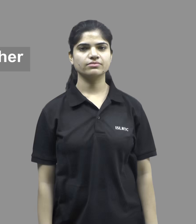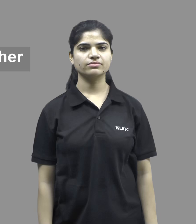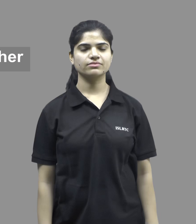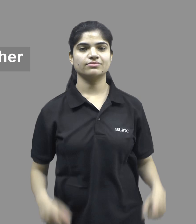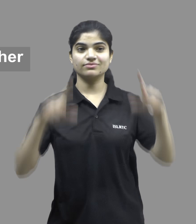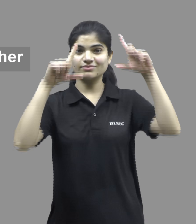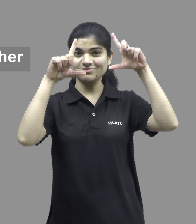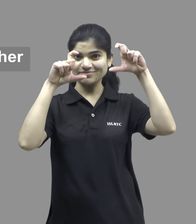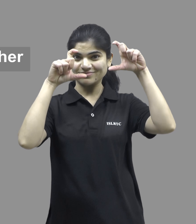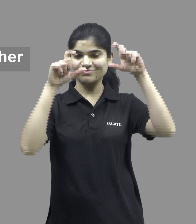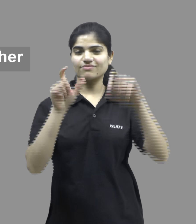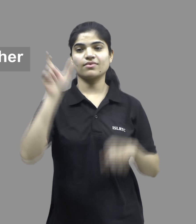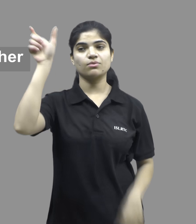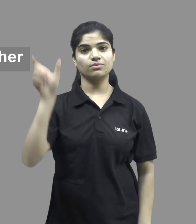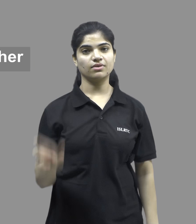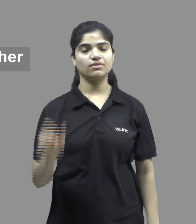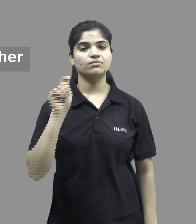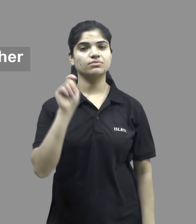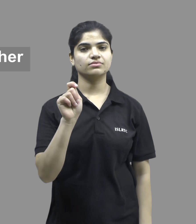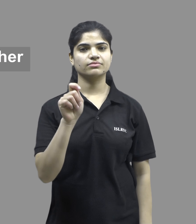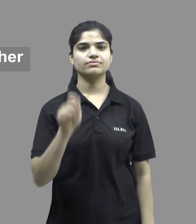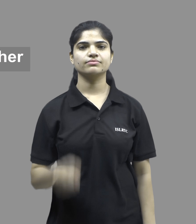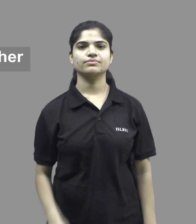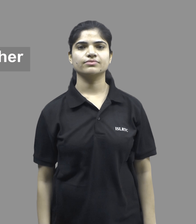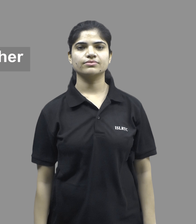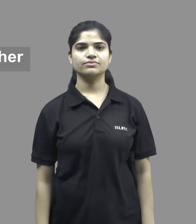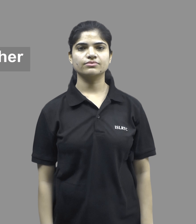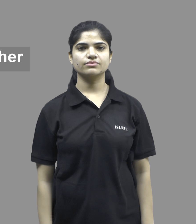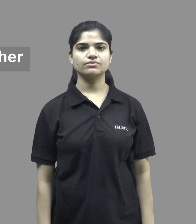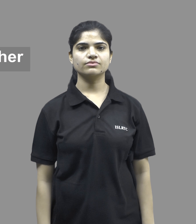Photographer